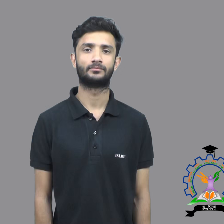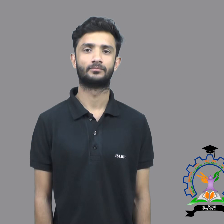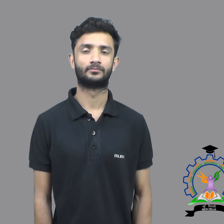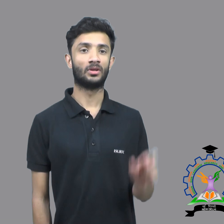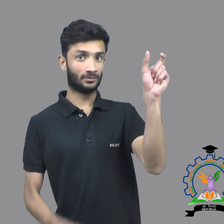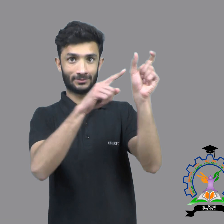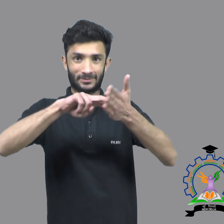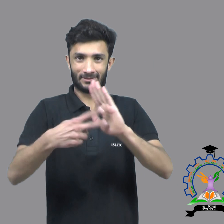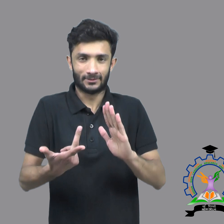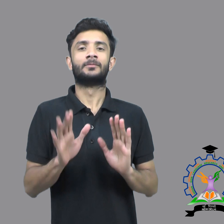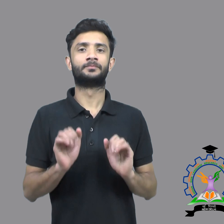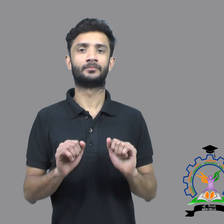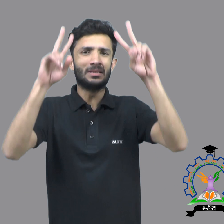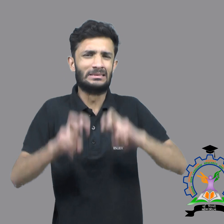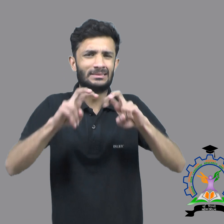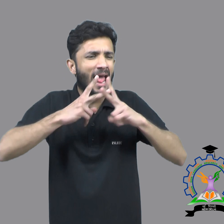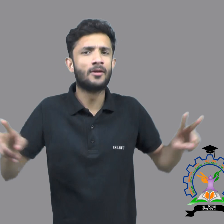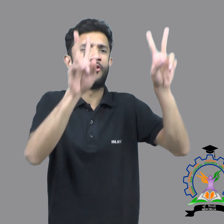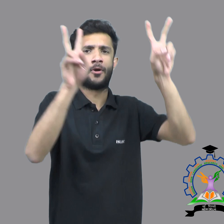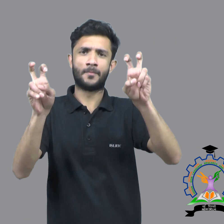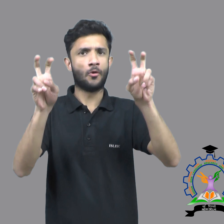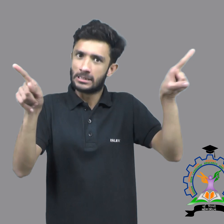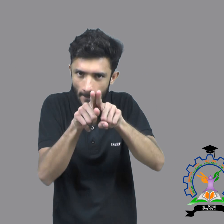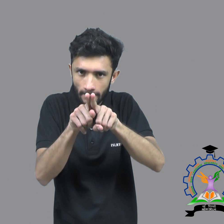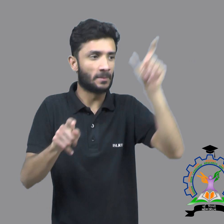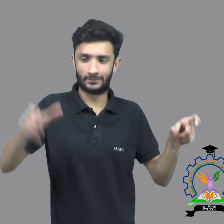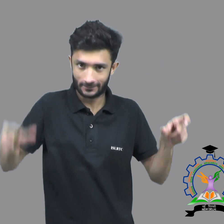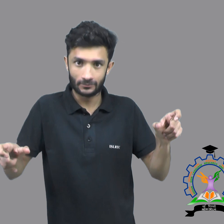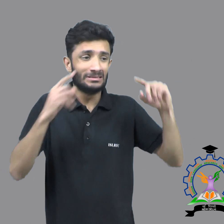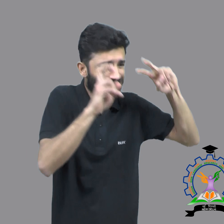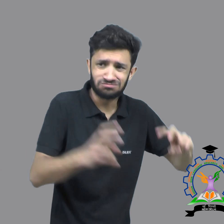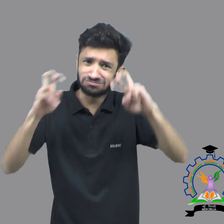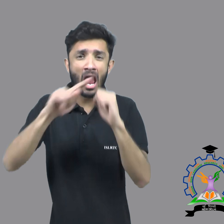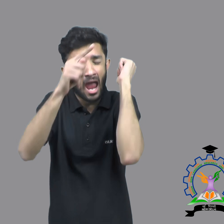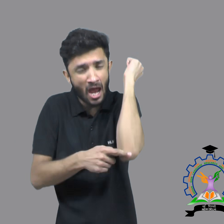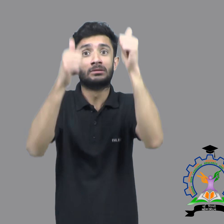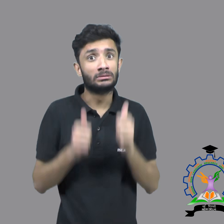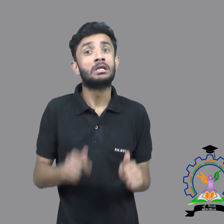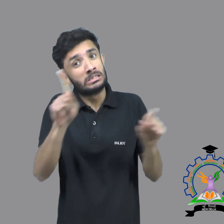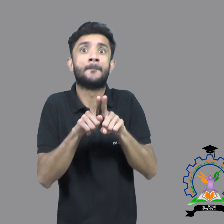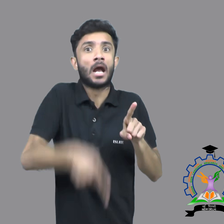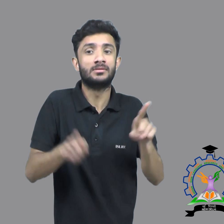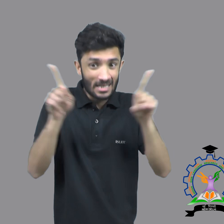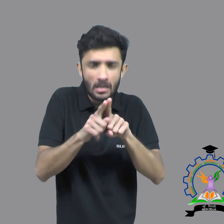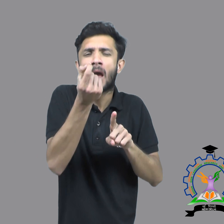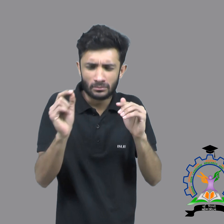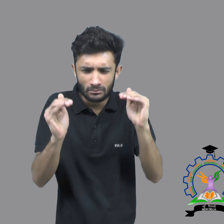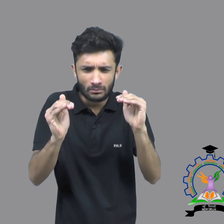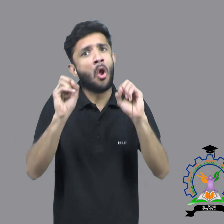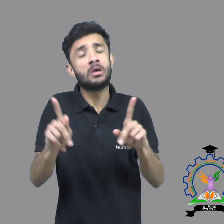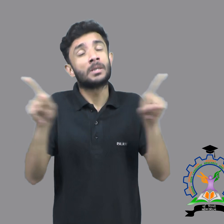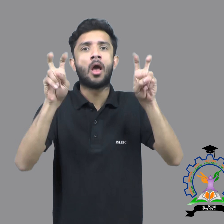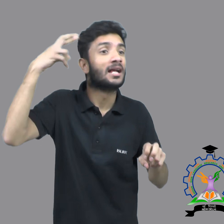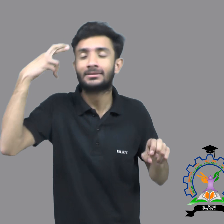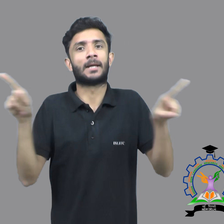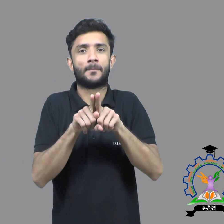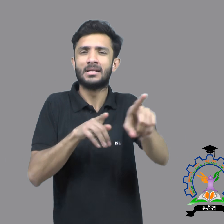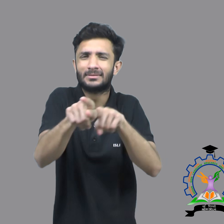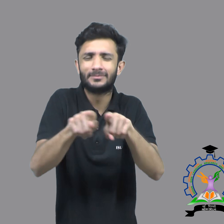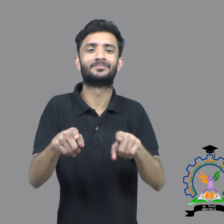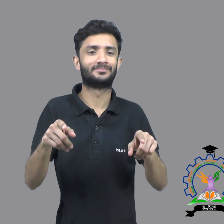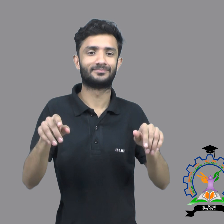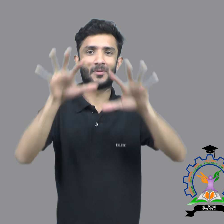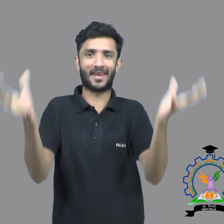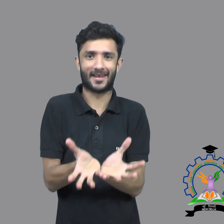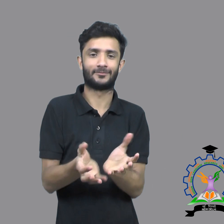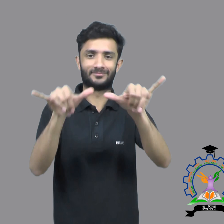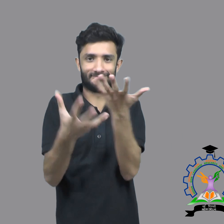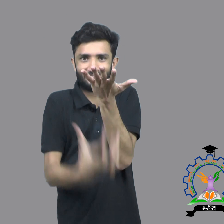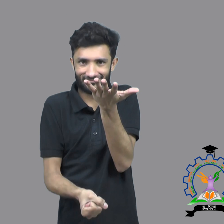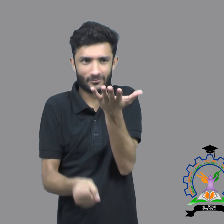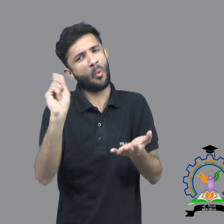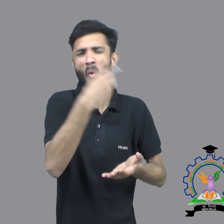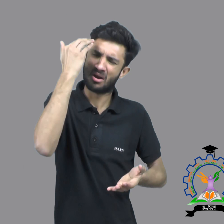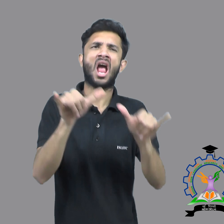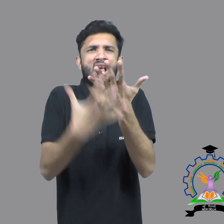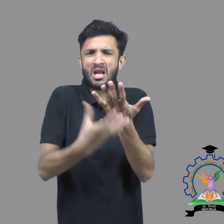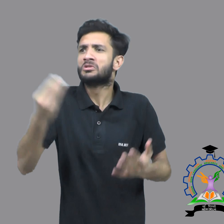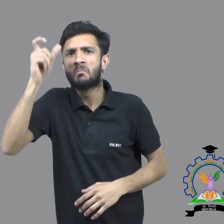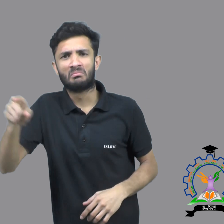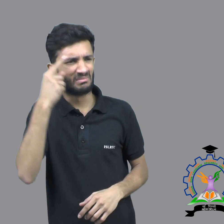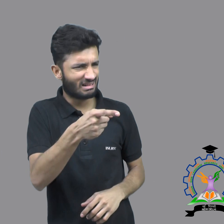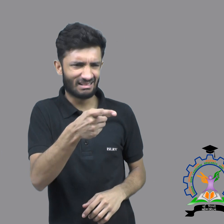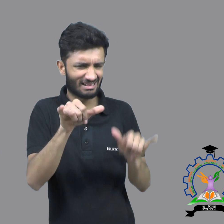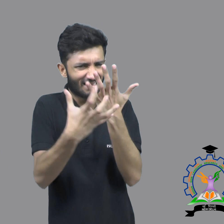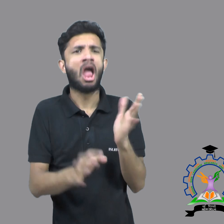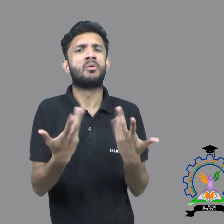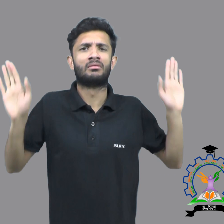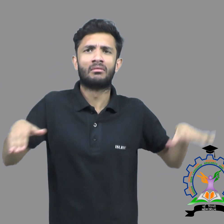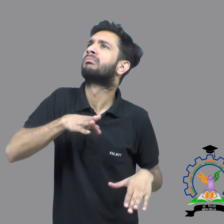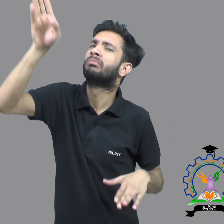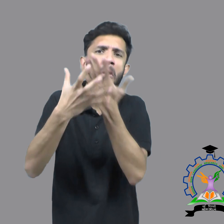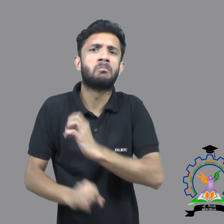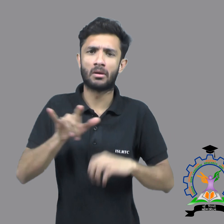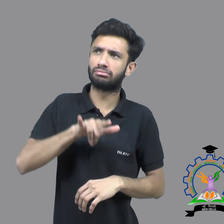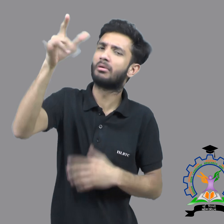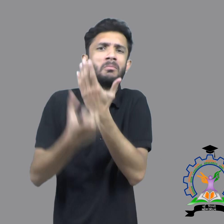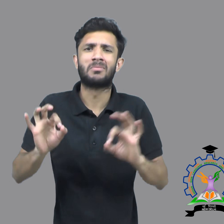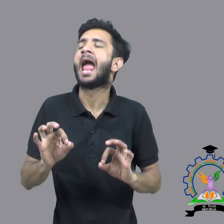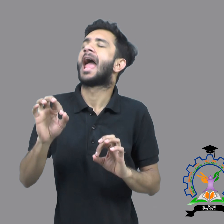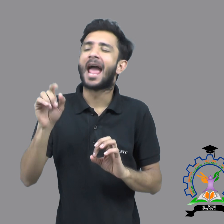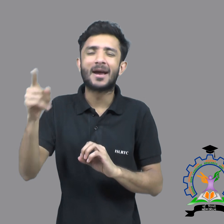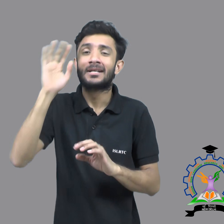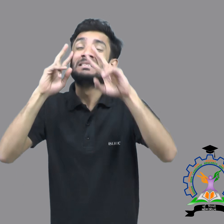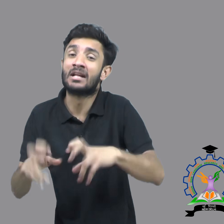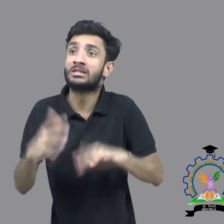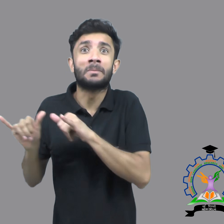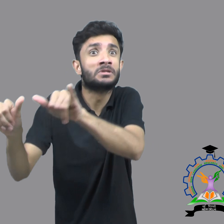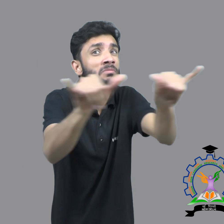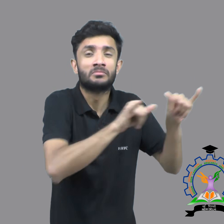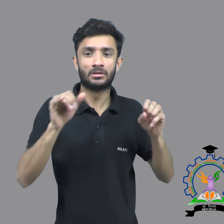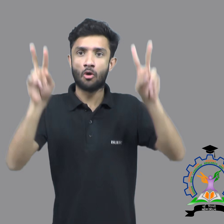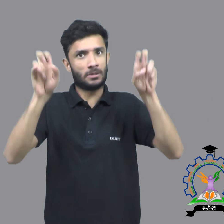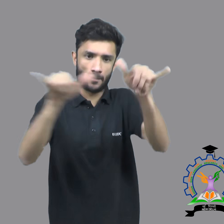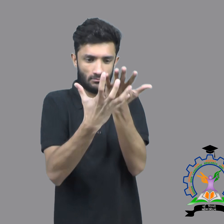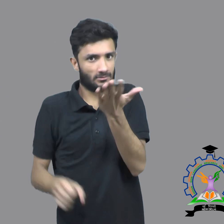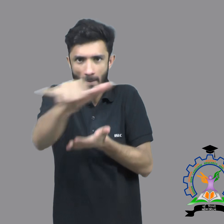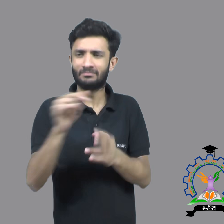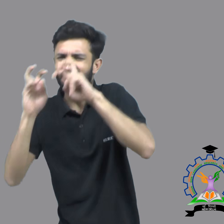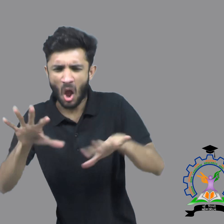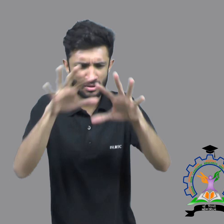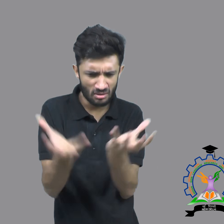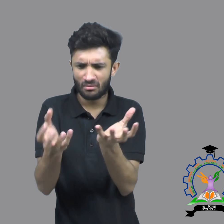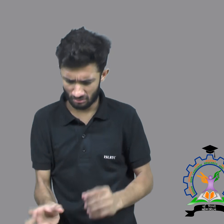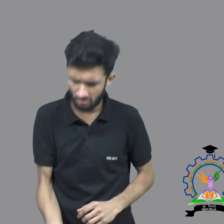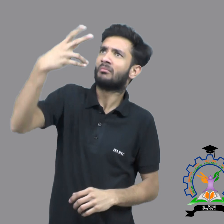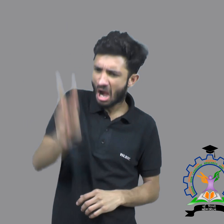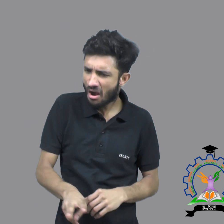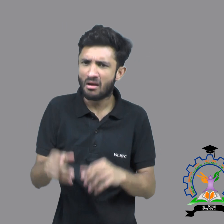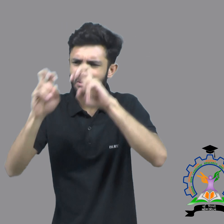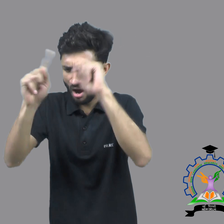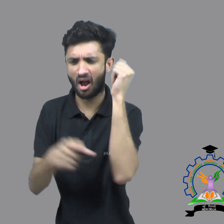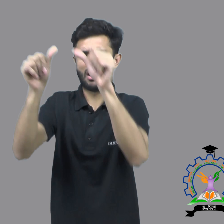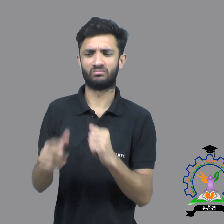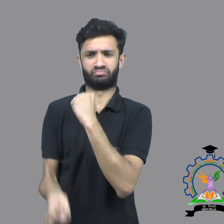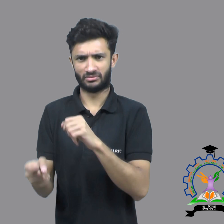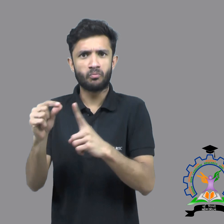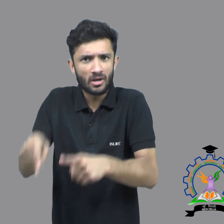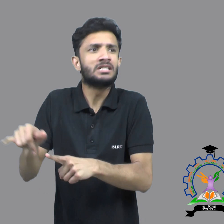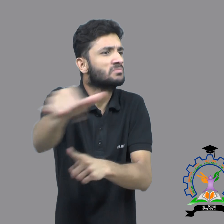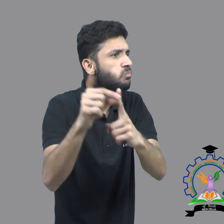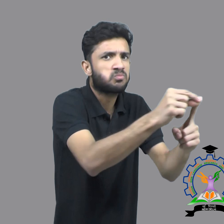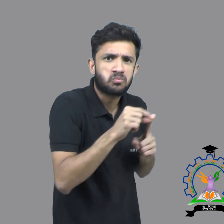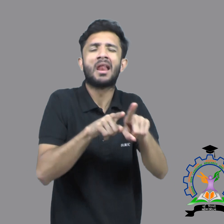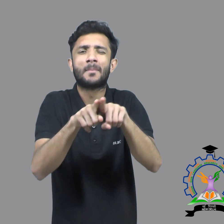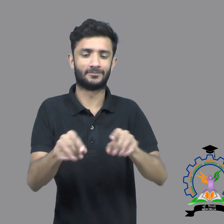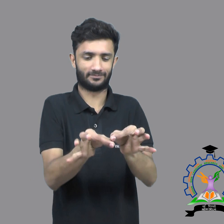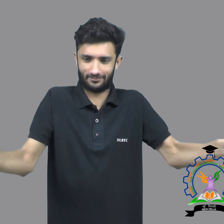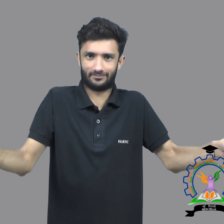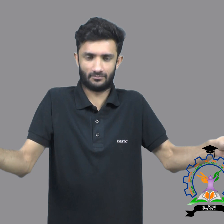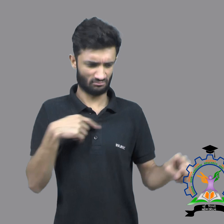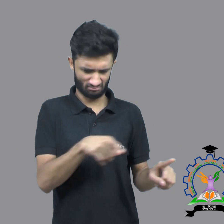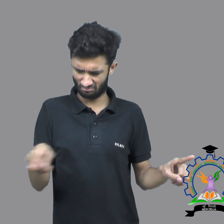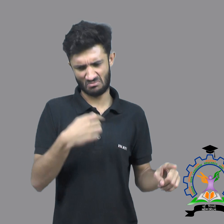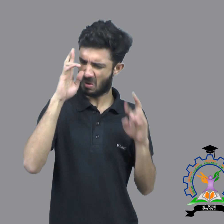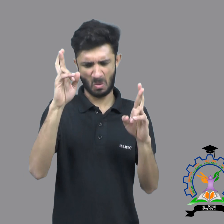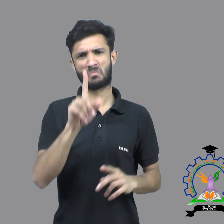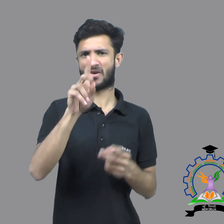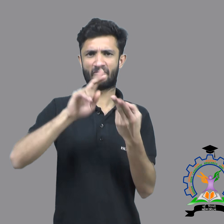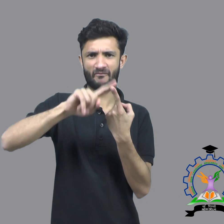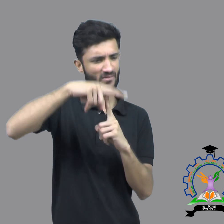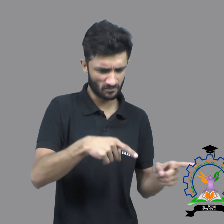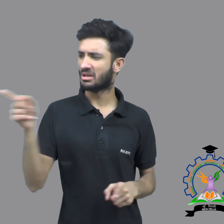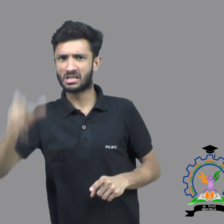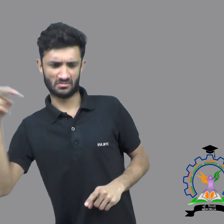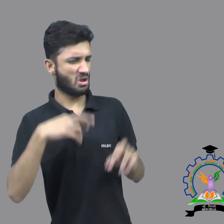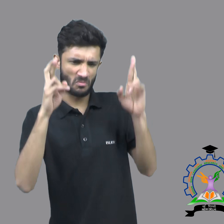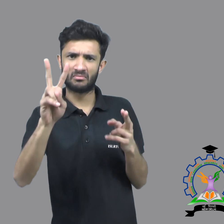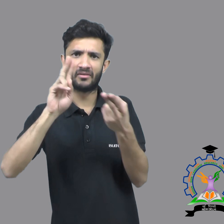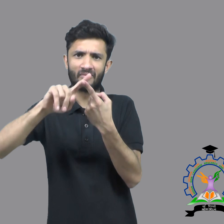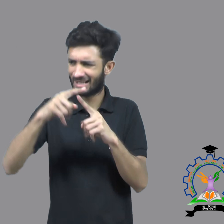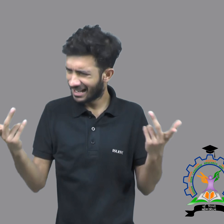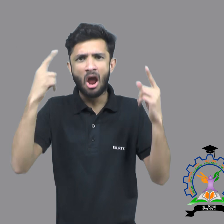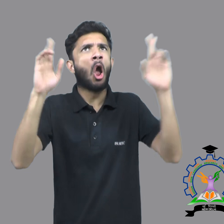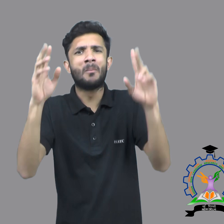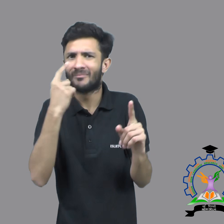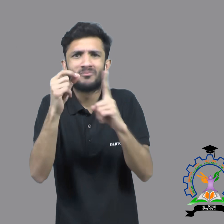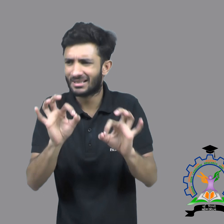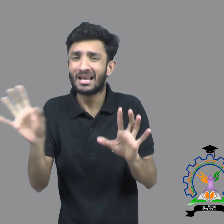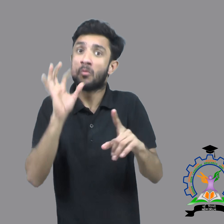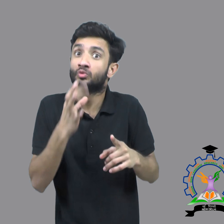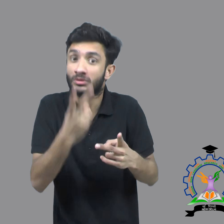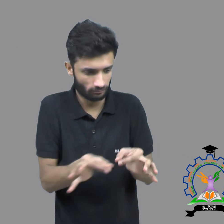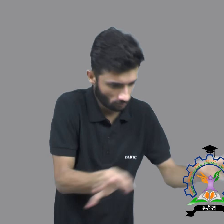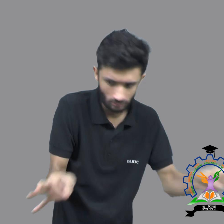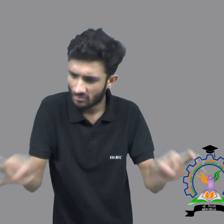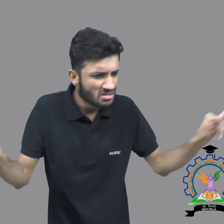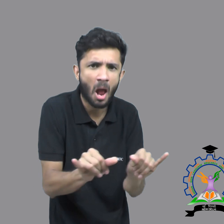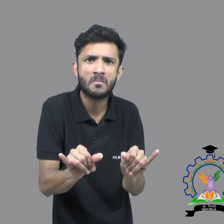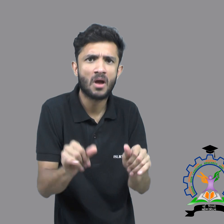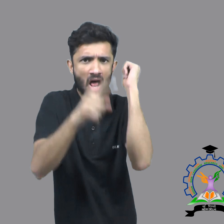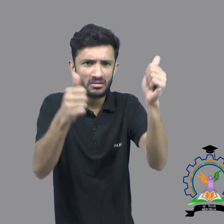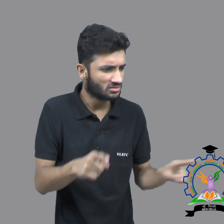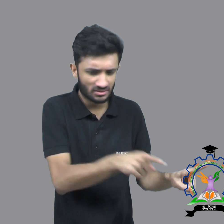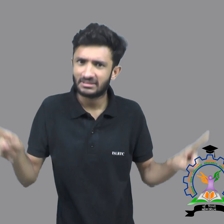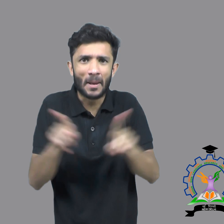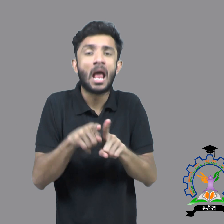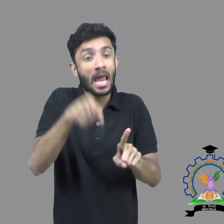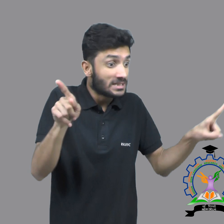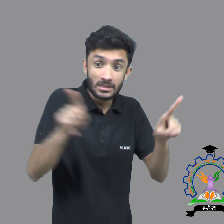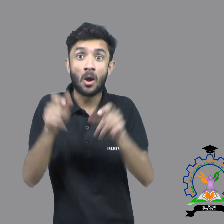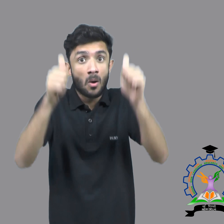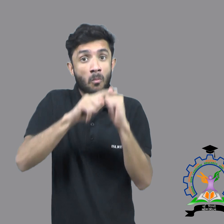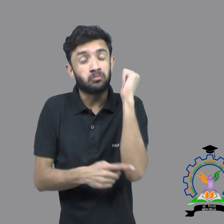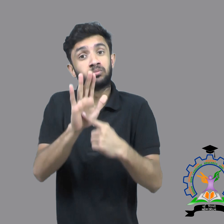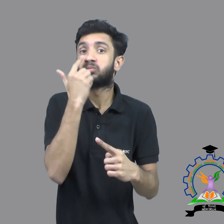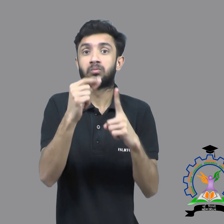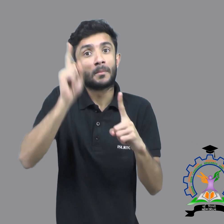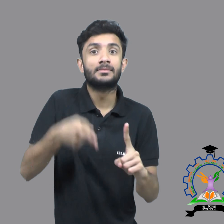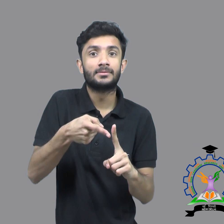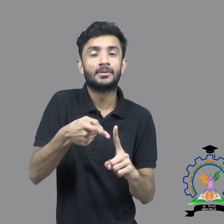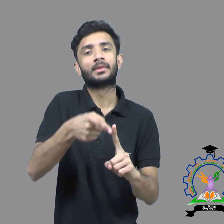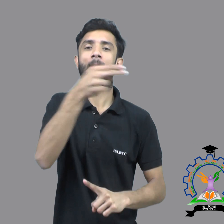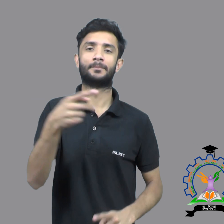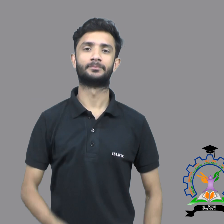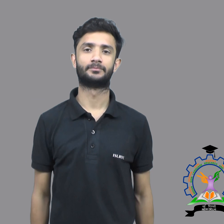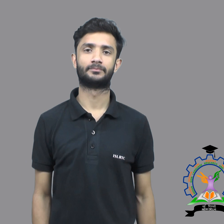Objectivity